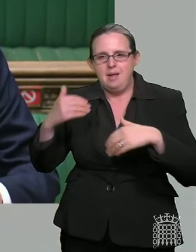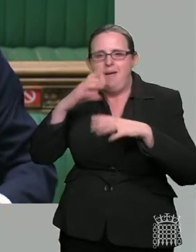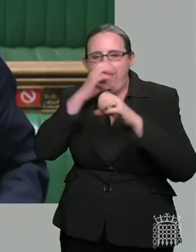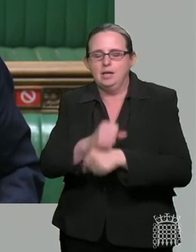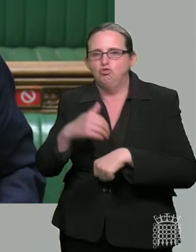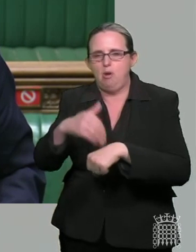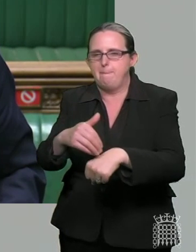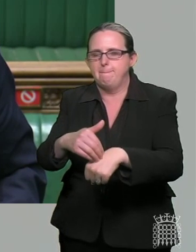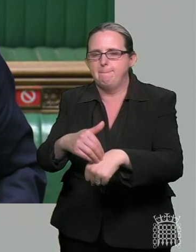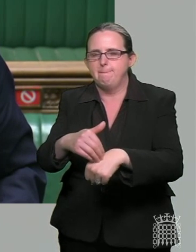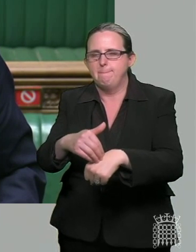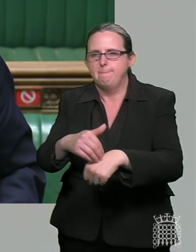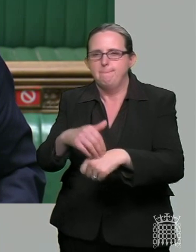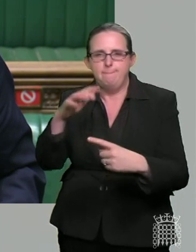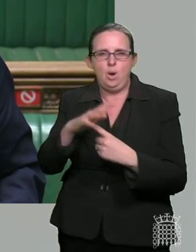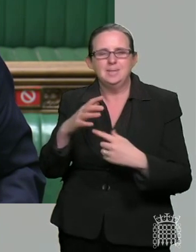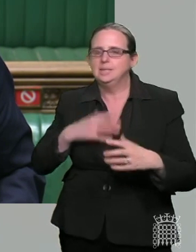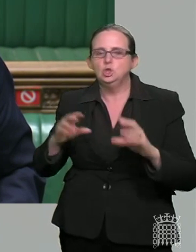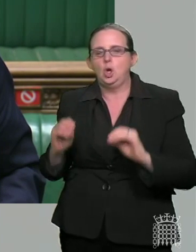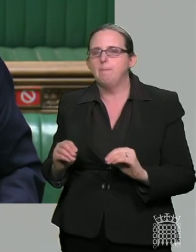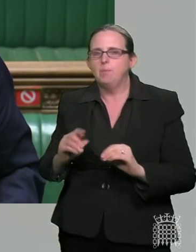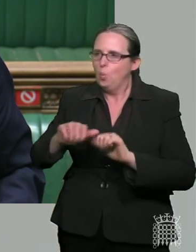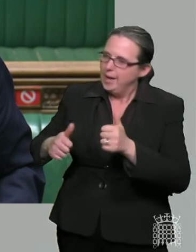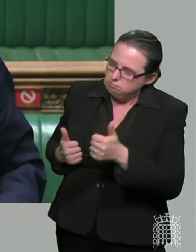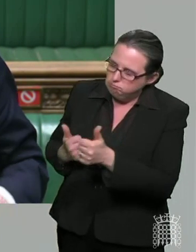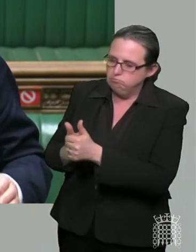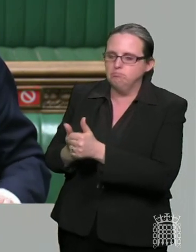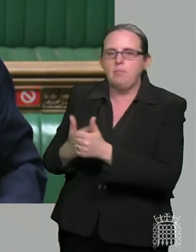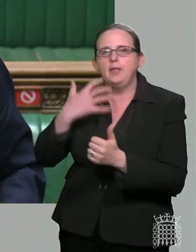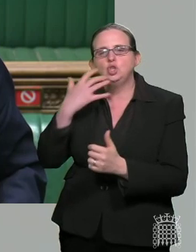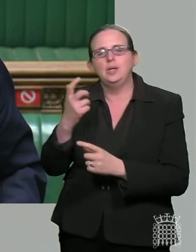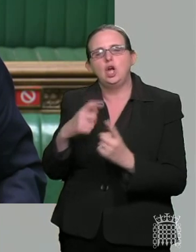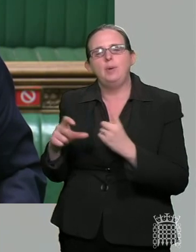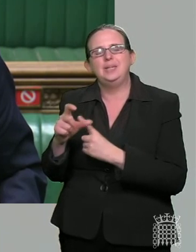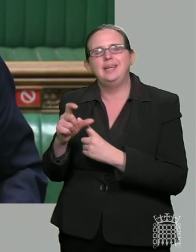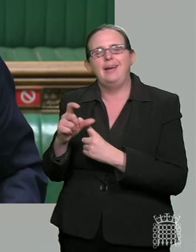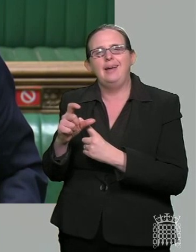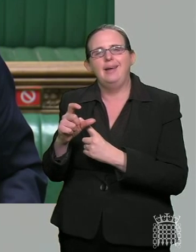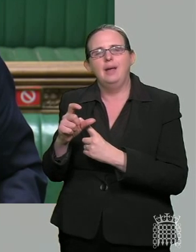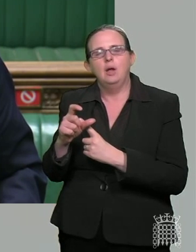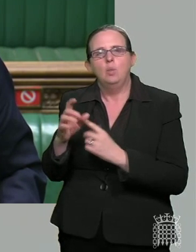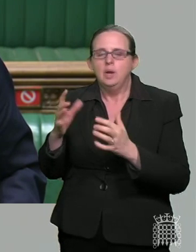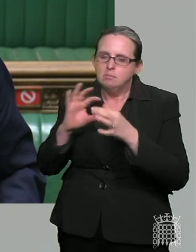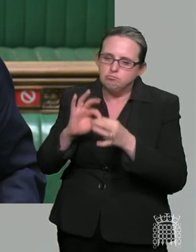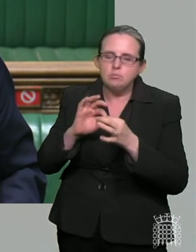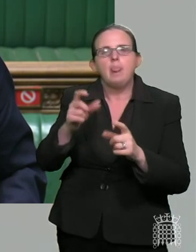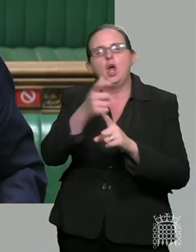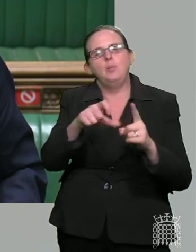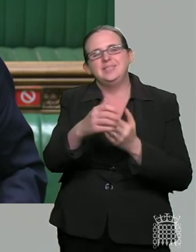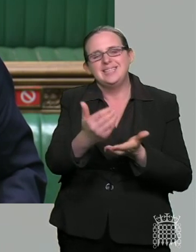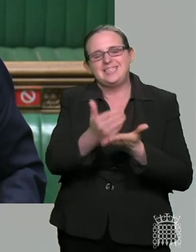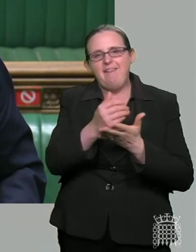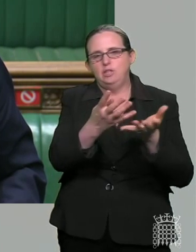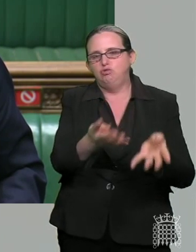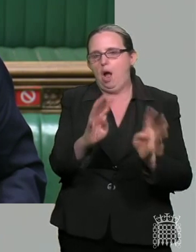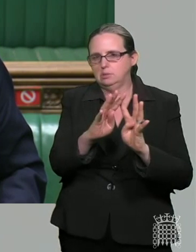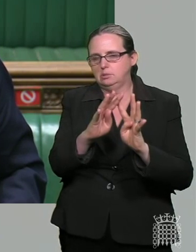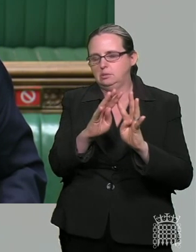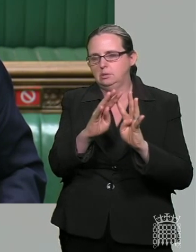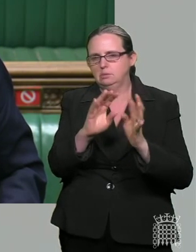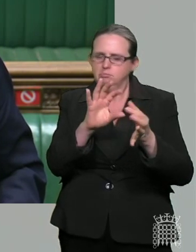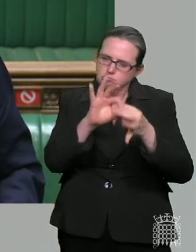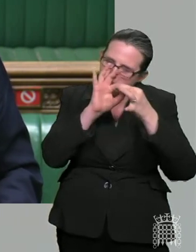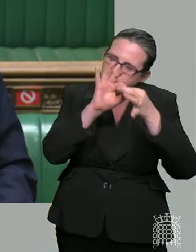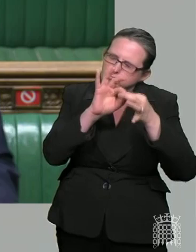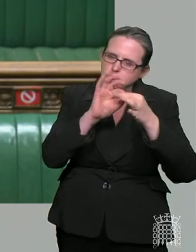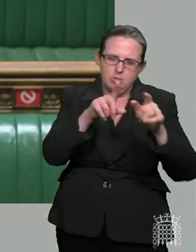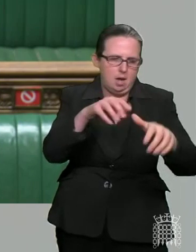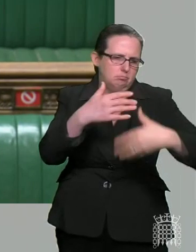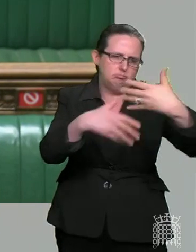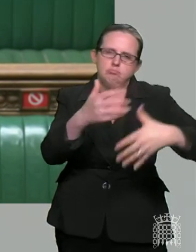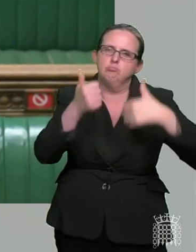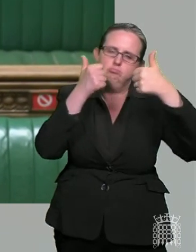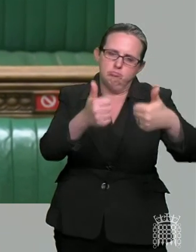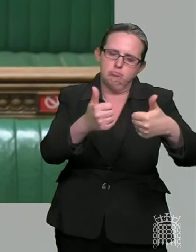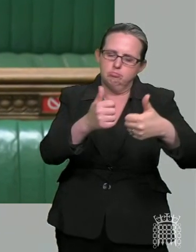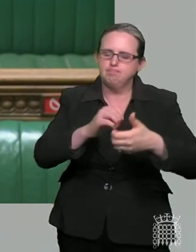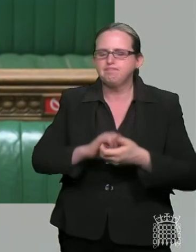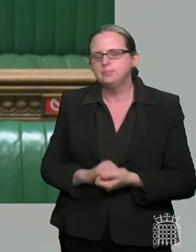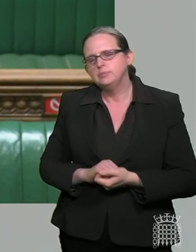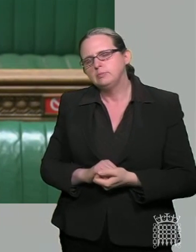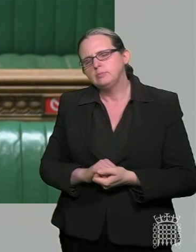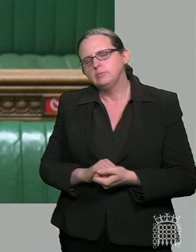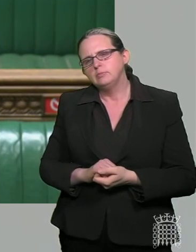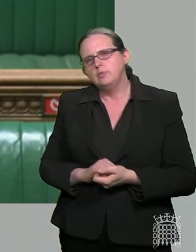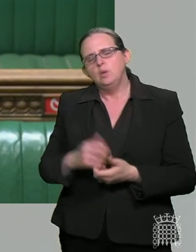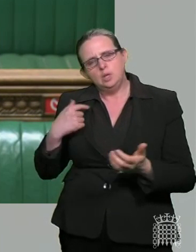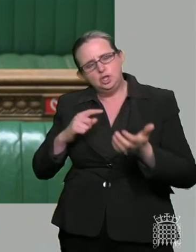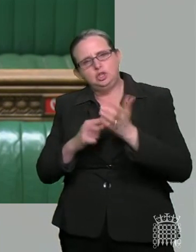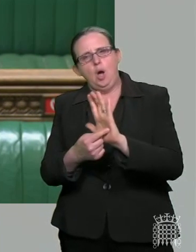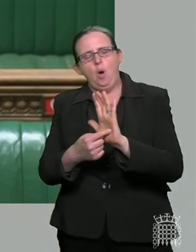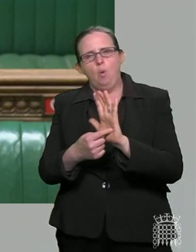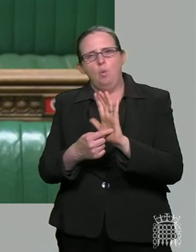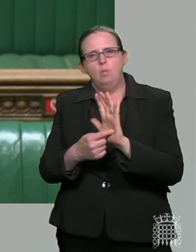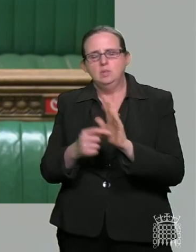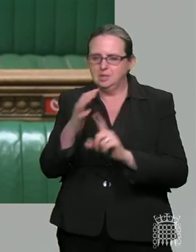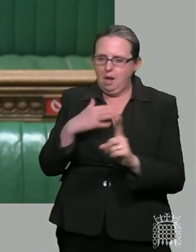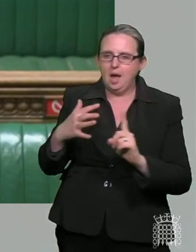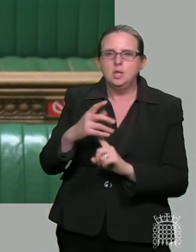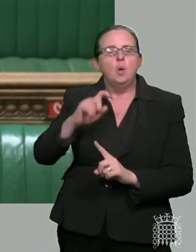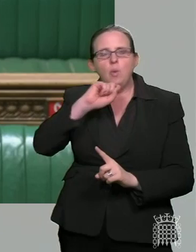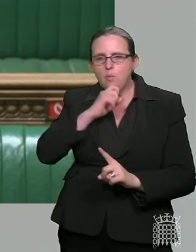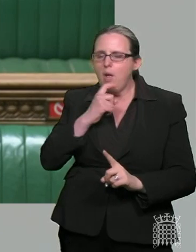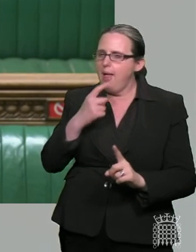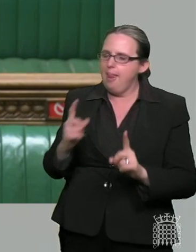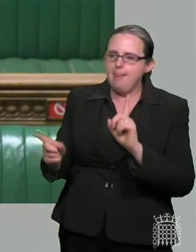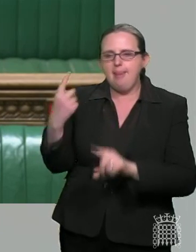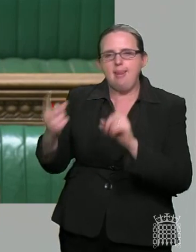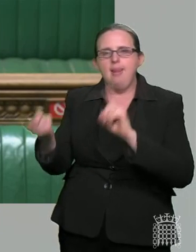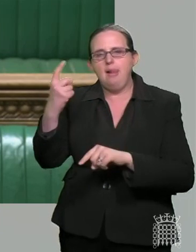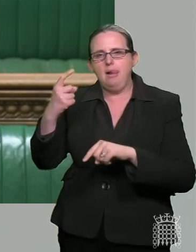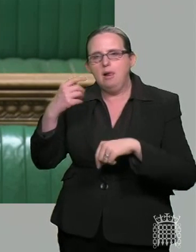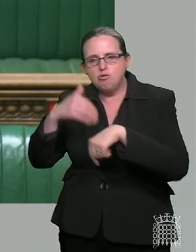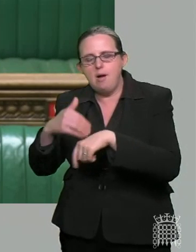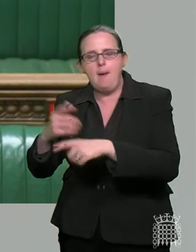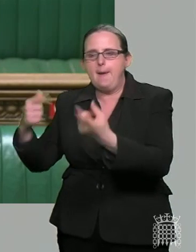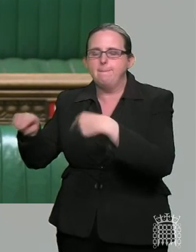Obviously, we will continue to work and support the Jewish community in any way that we can, particularly by working with the Community Safety Trust, which does an absolutely outstanding job, but also by showing, as a country and as a society, that we will call this out at every stage.